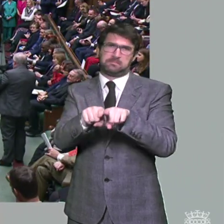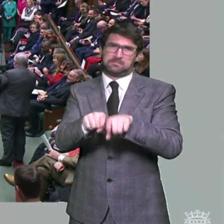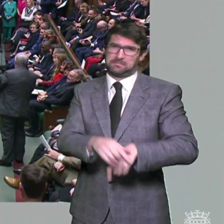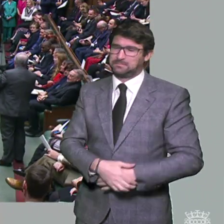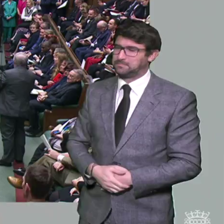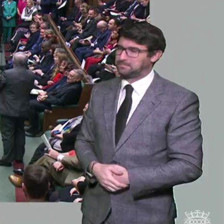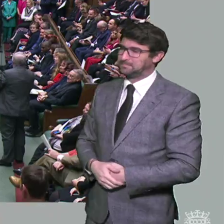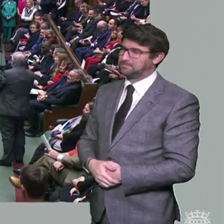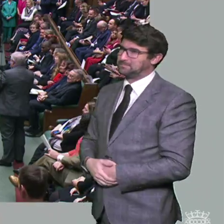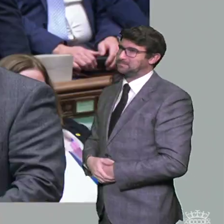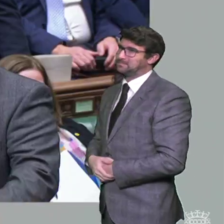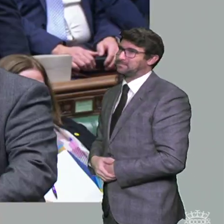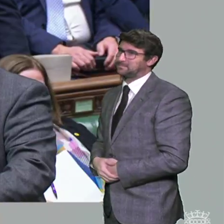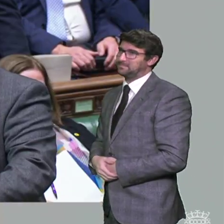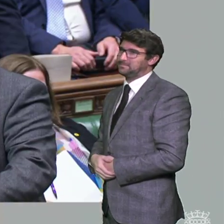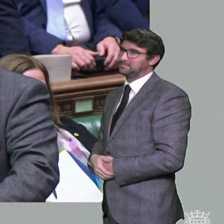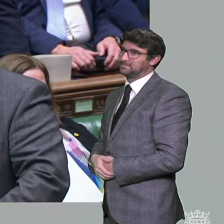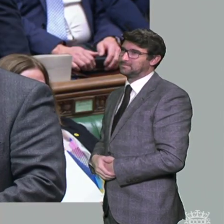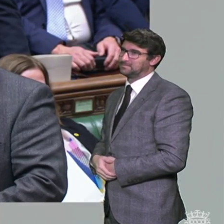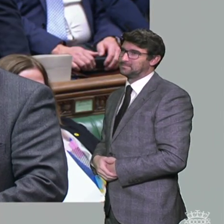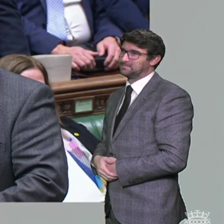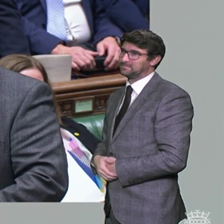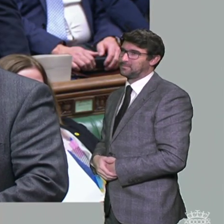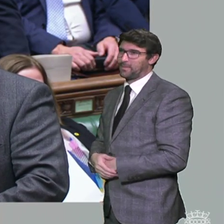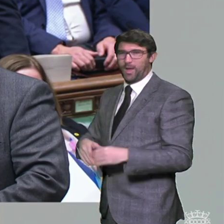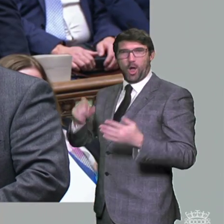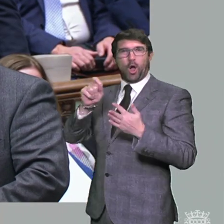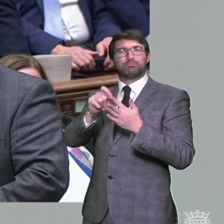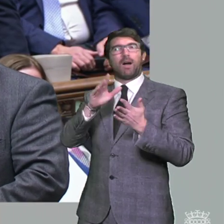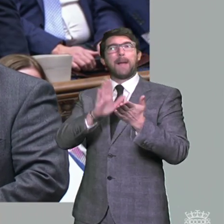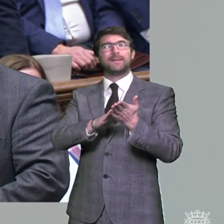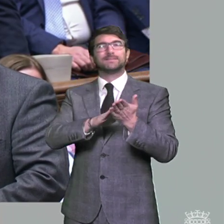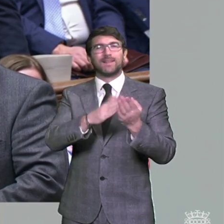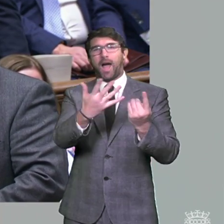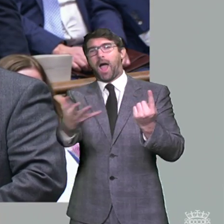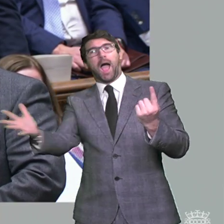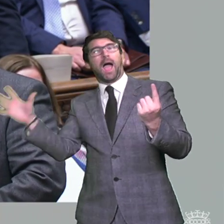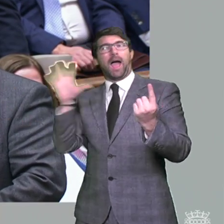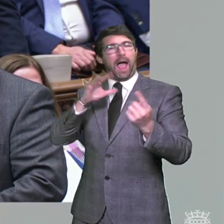It is not surprising that the Prime Minister’s approval ratings are collapsing with an answer like that.